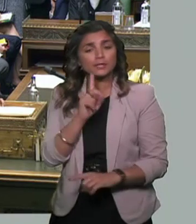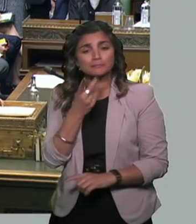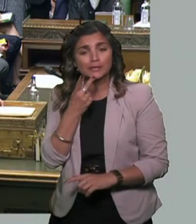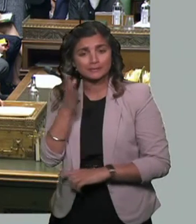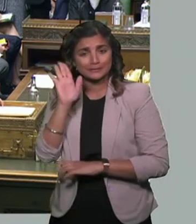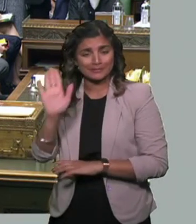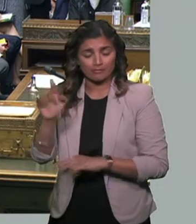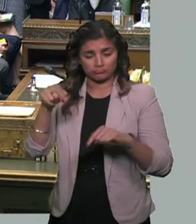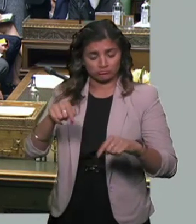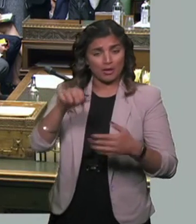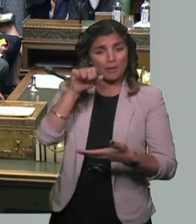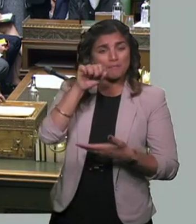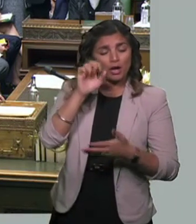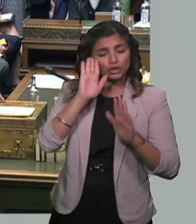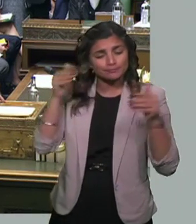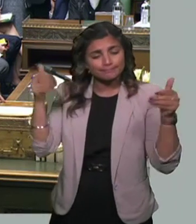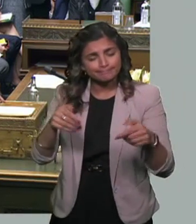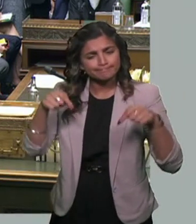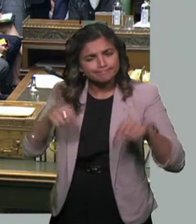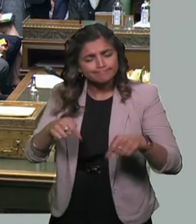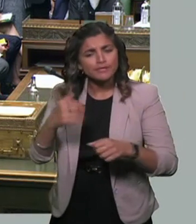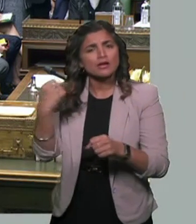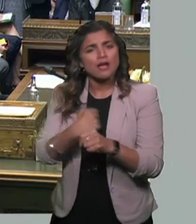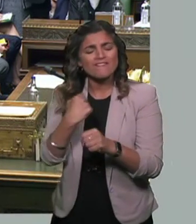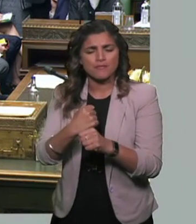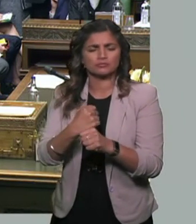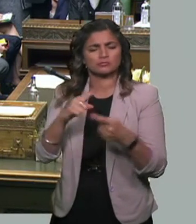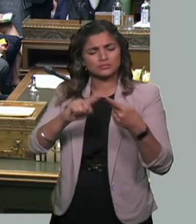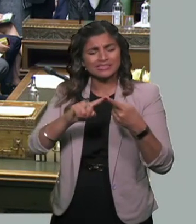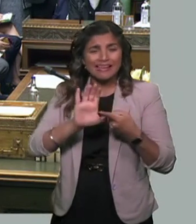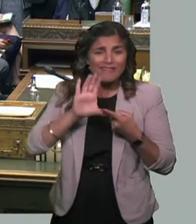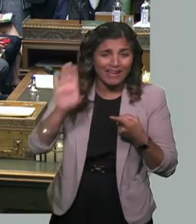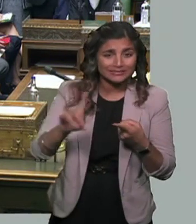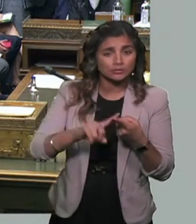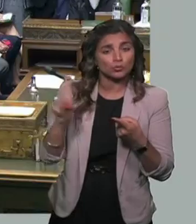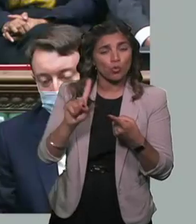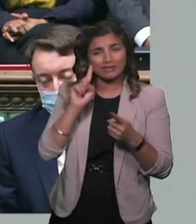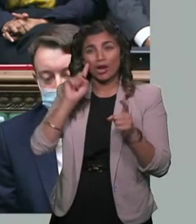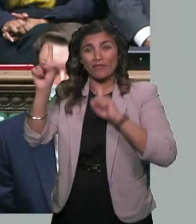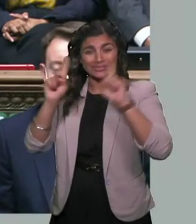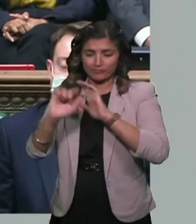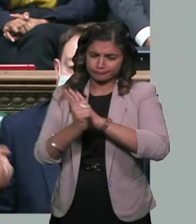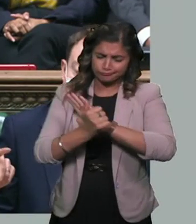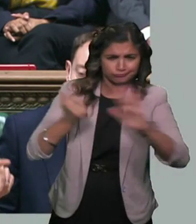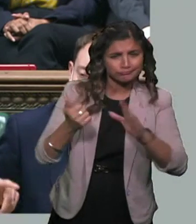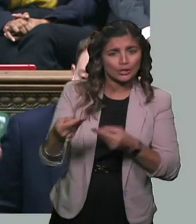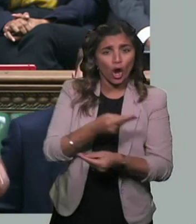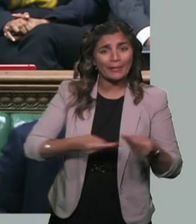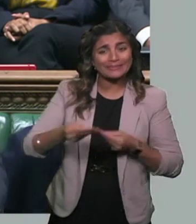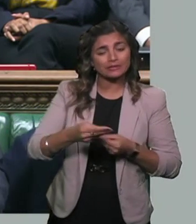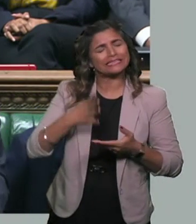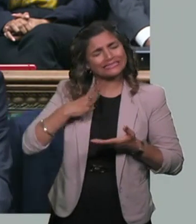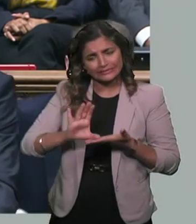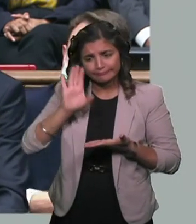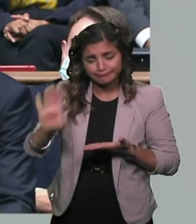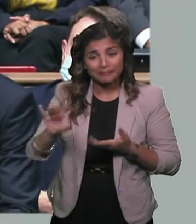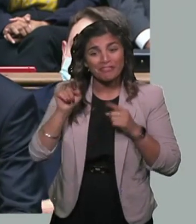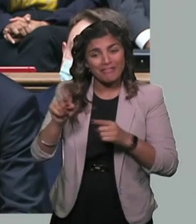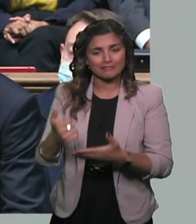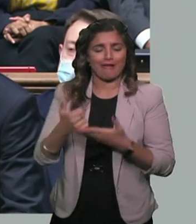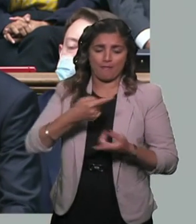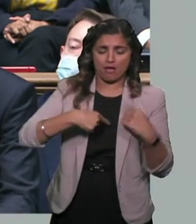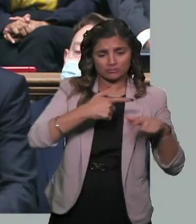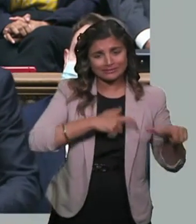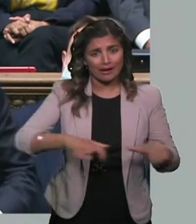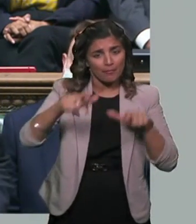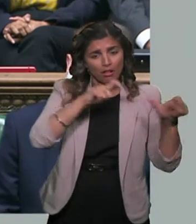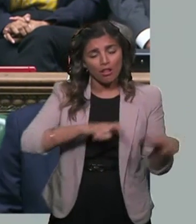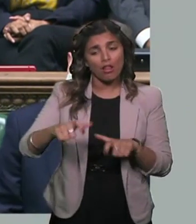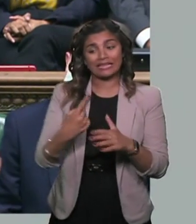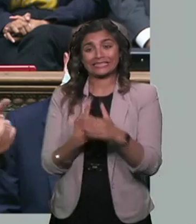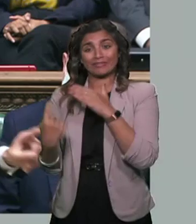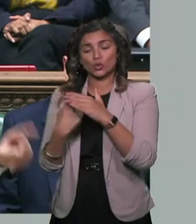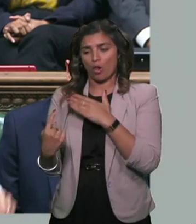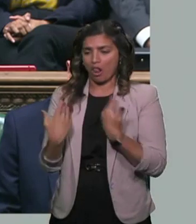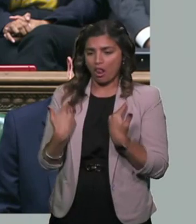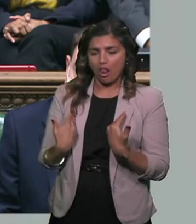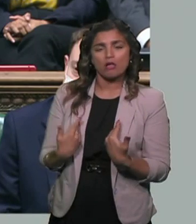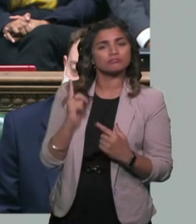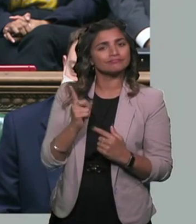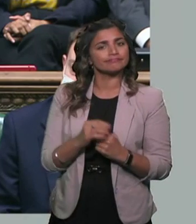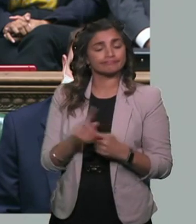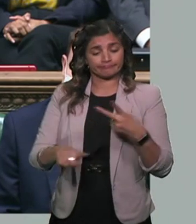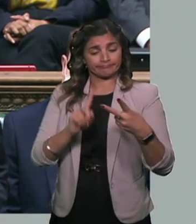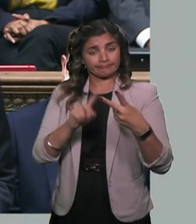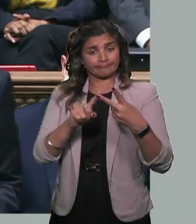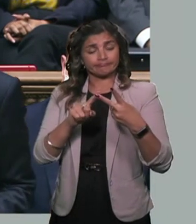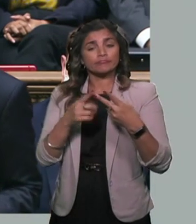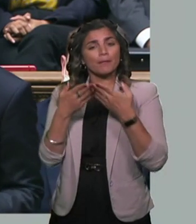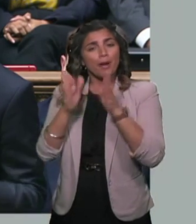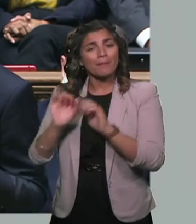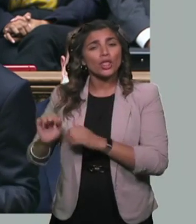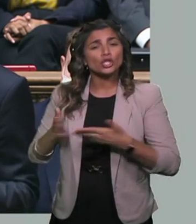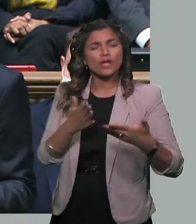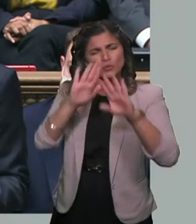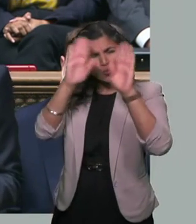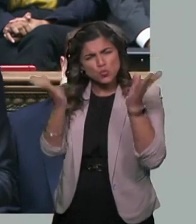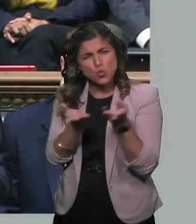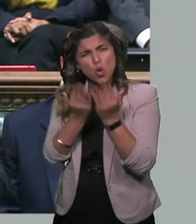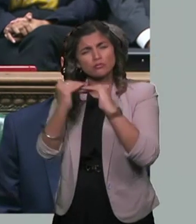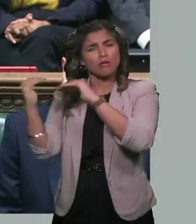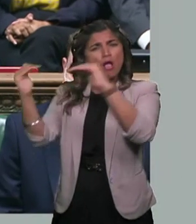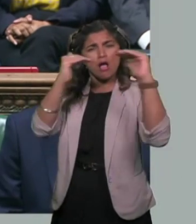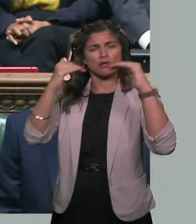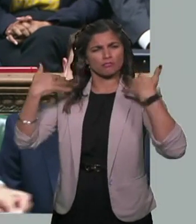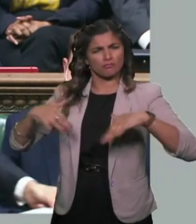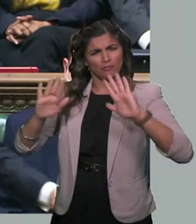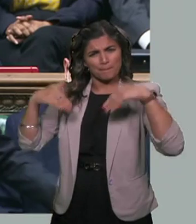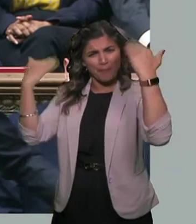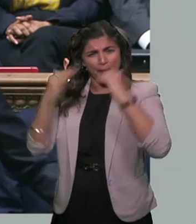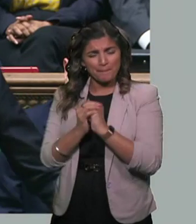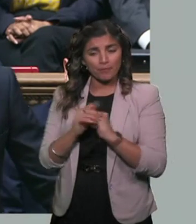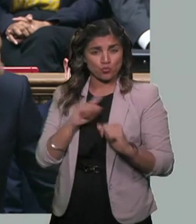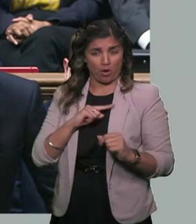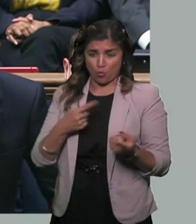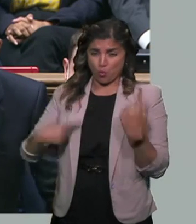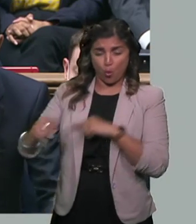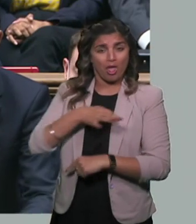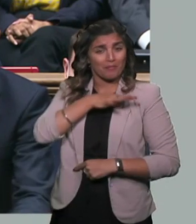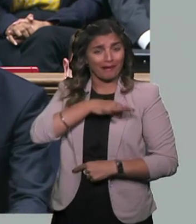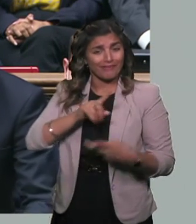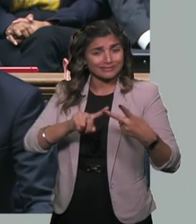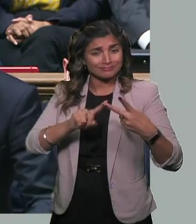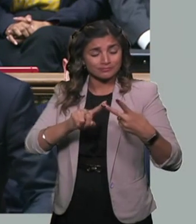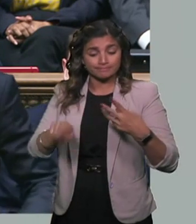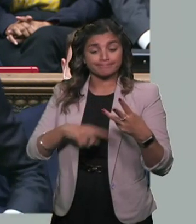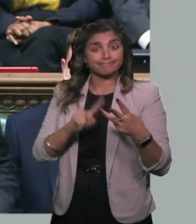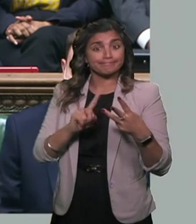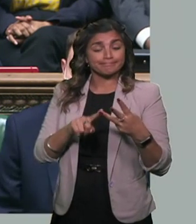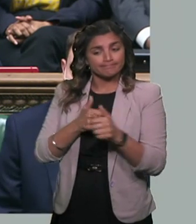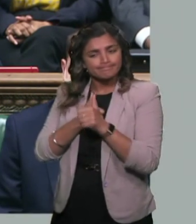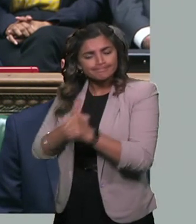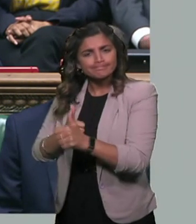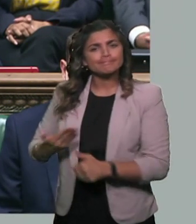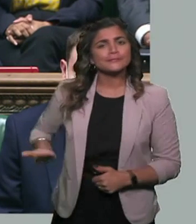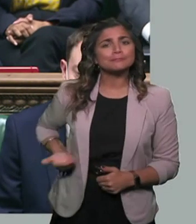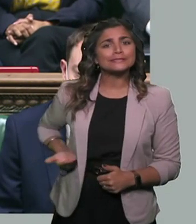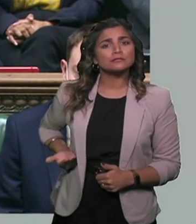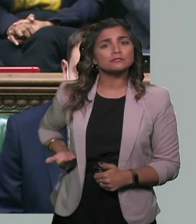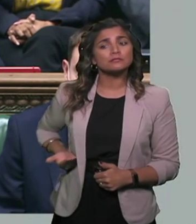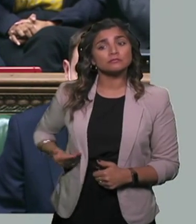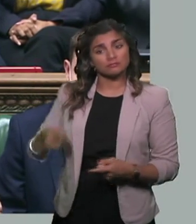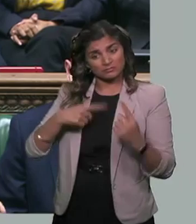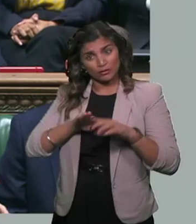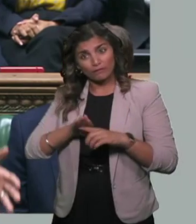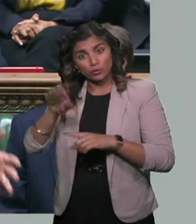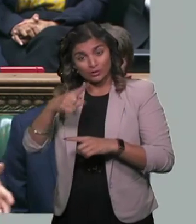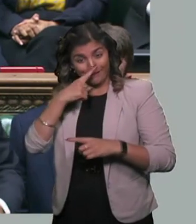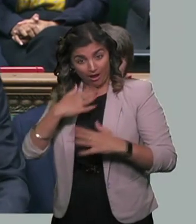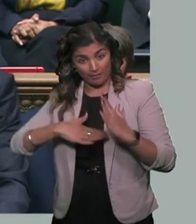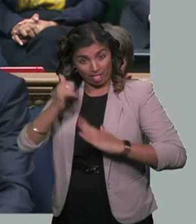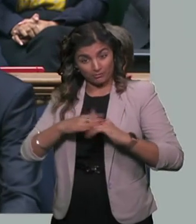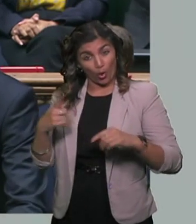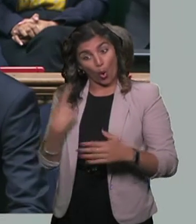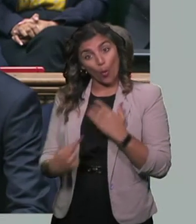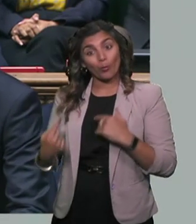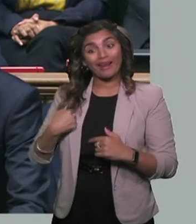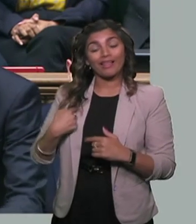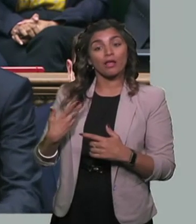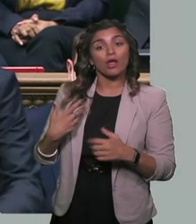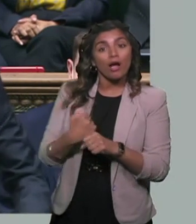This Budget is about what this Government are about: investment in a more innovative, high-skilled economy, because that is the only sustainable path to individual prosperity; world-class public services, because they are the common goods from which we all benefit; backing business, because our future cannot be built by the Government alone but must come from the imagination and